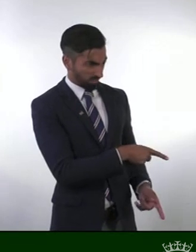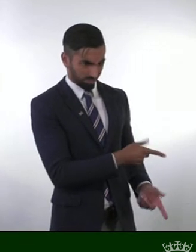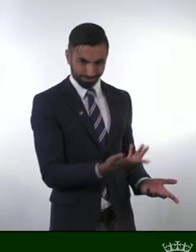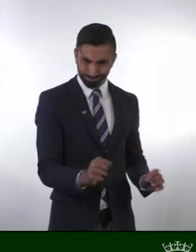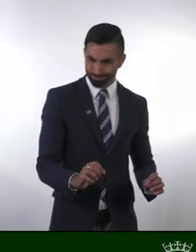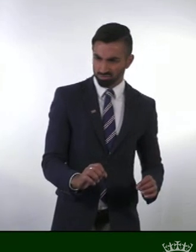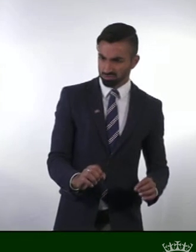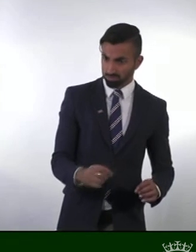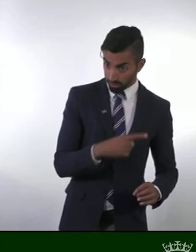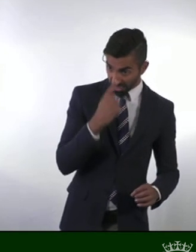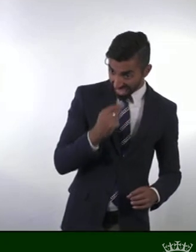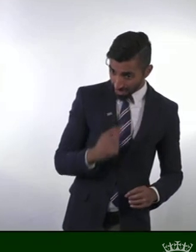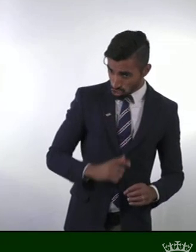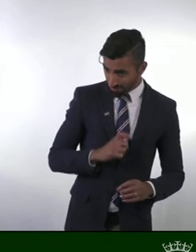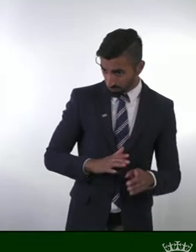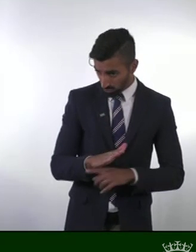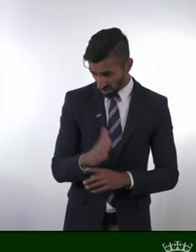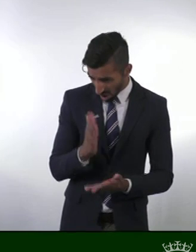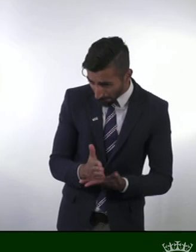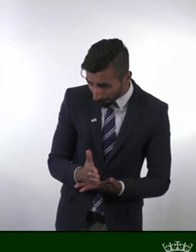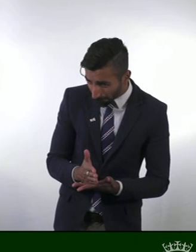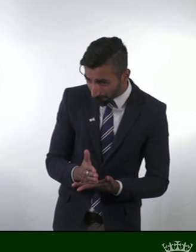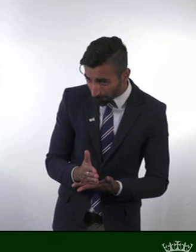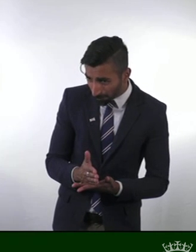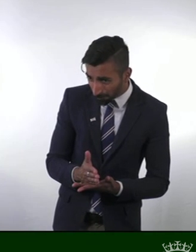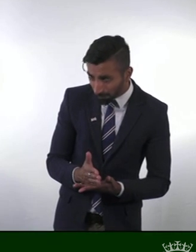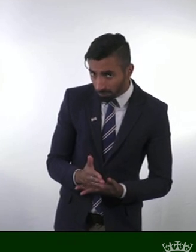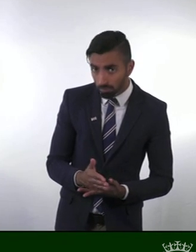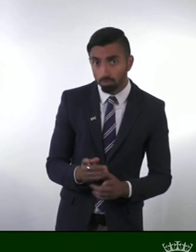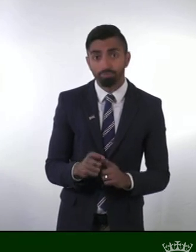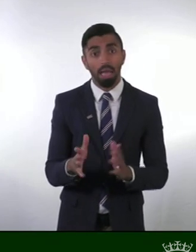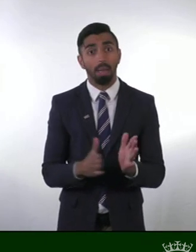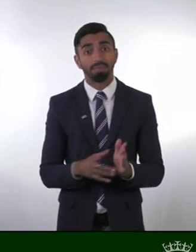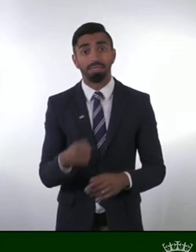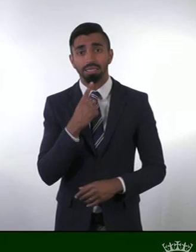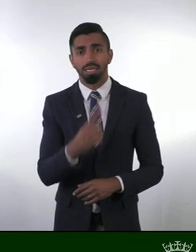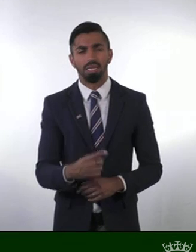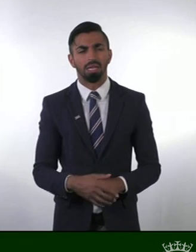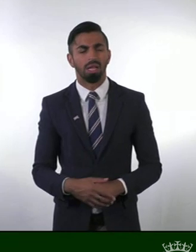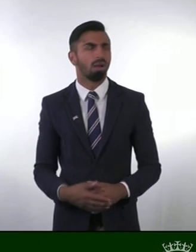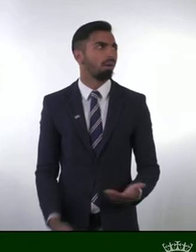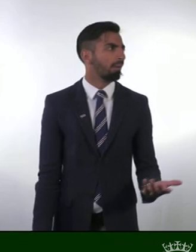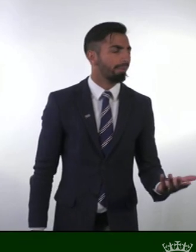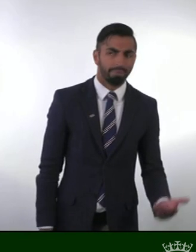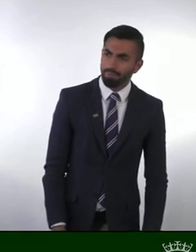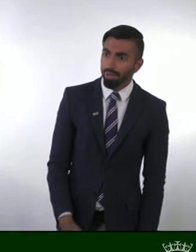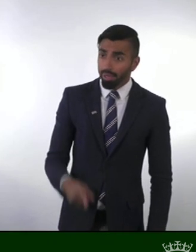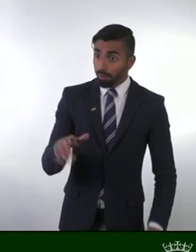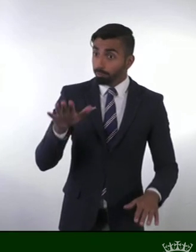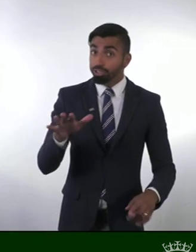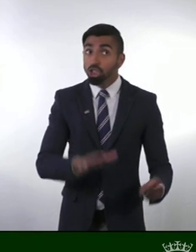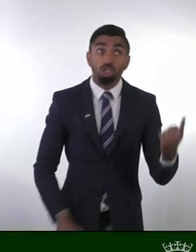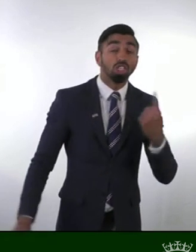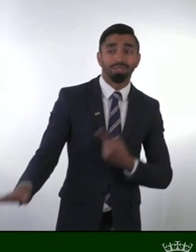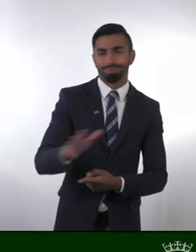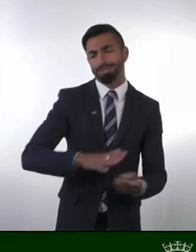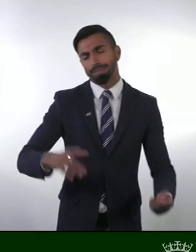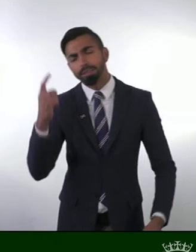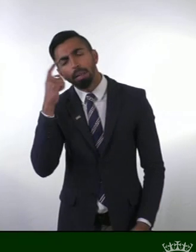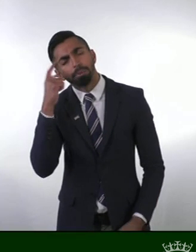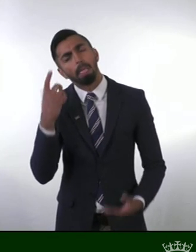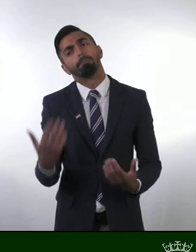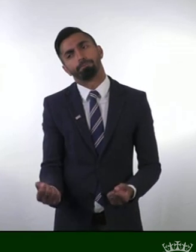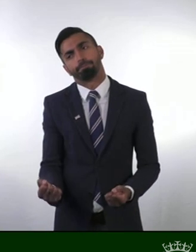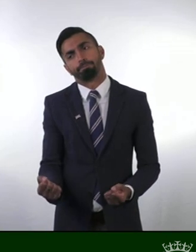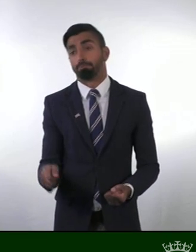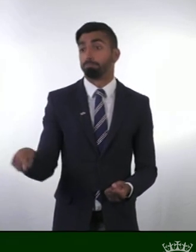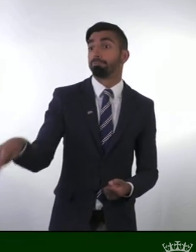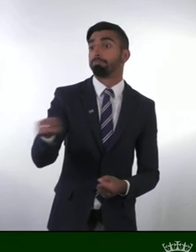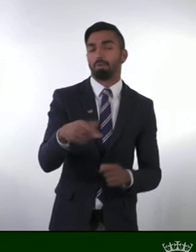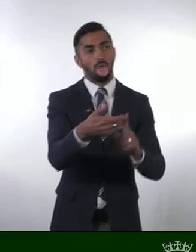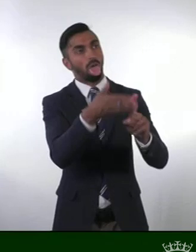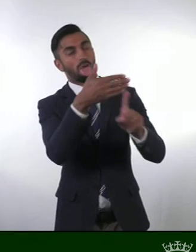Because I think the British public, with their overwhelming common sense, have ignored some of the propaganda that we have been hearing from the Opposition about our advice.